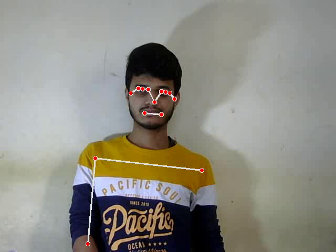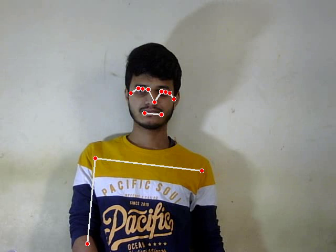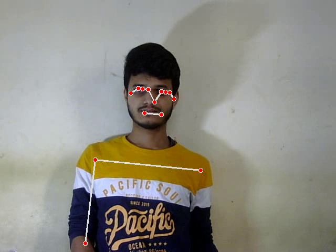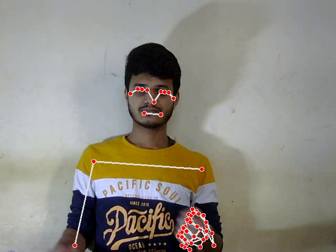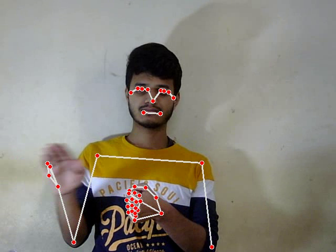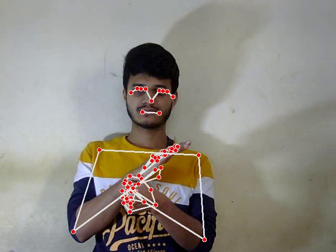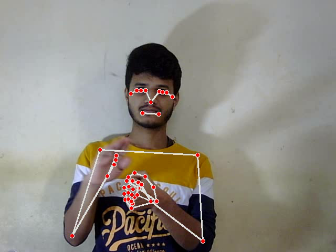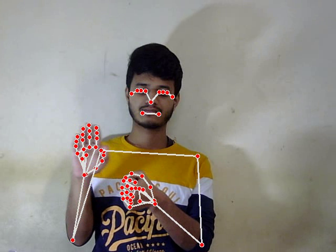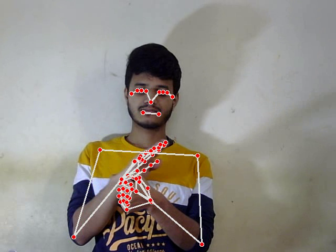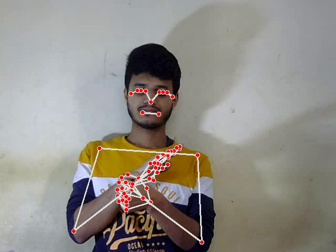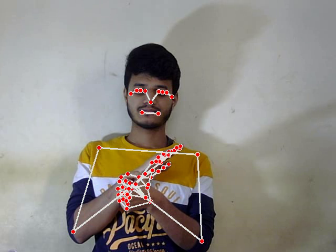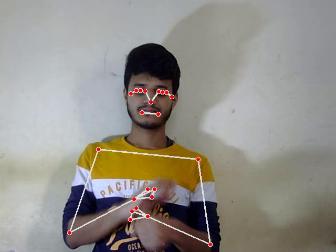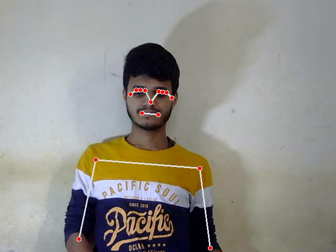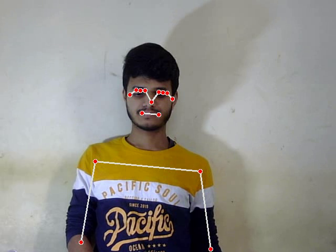busy